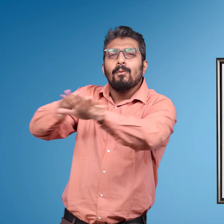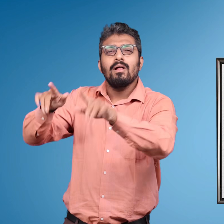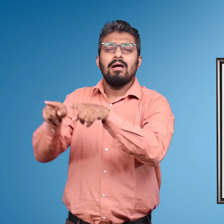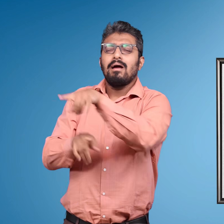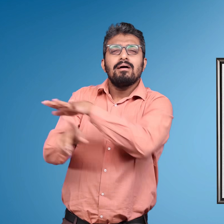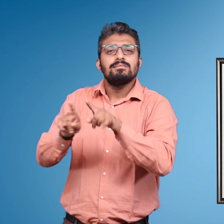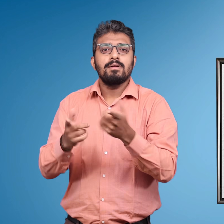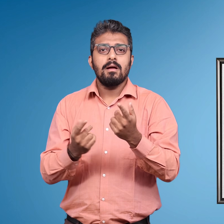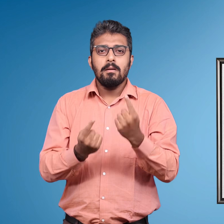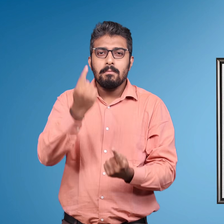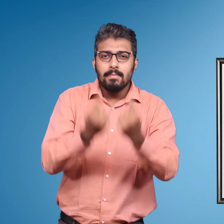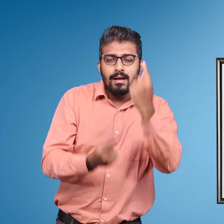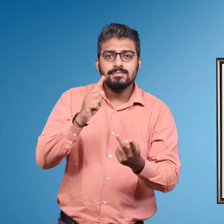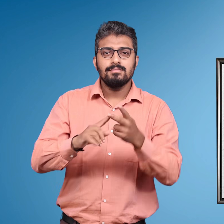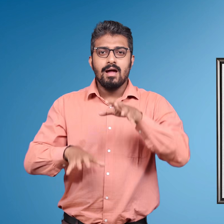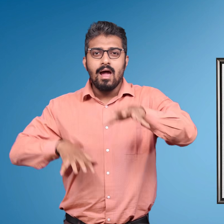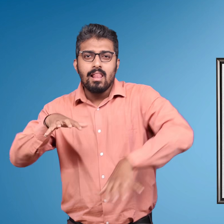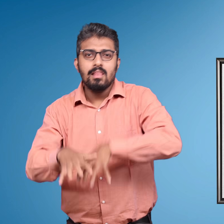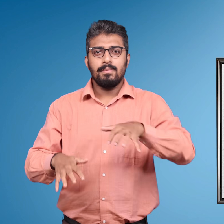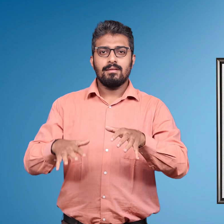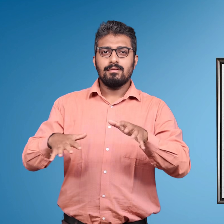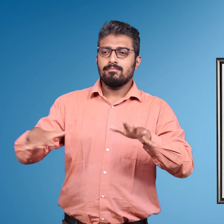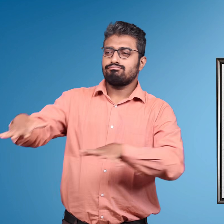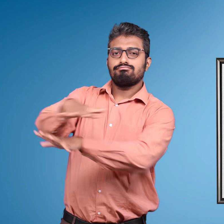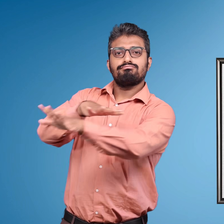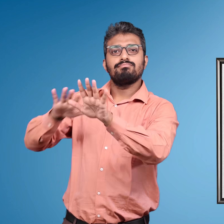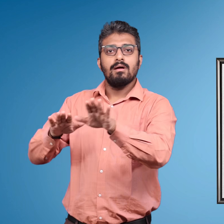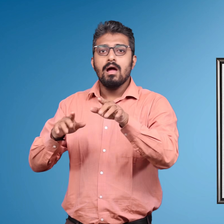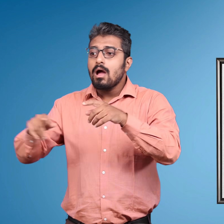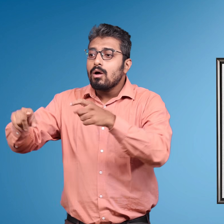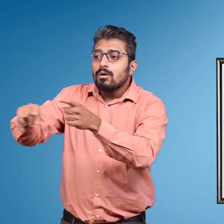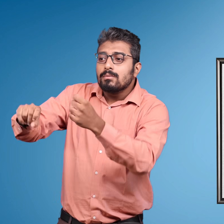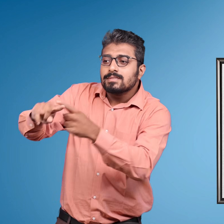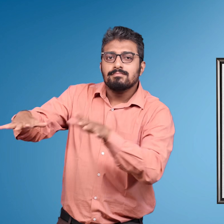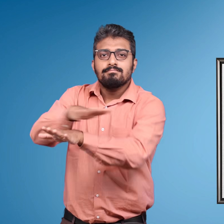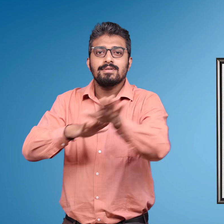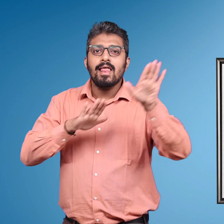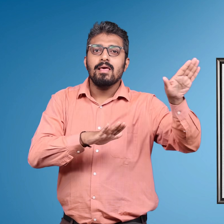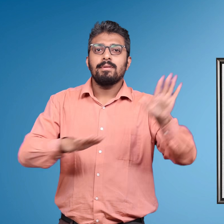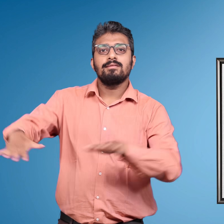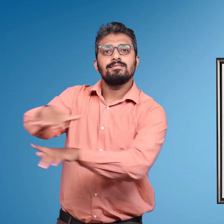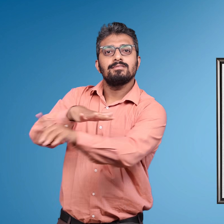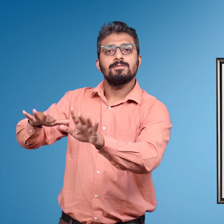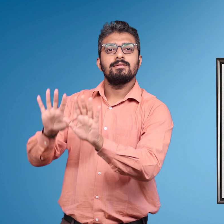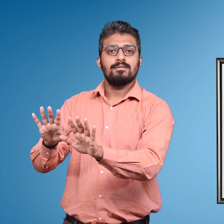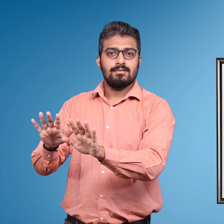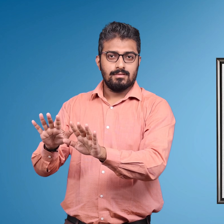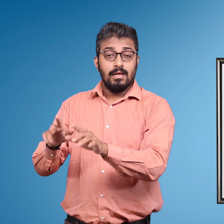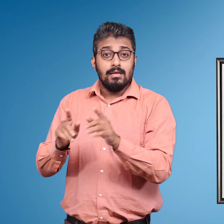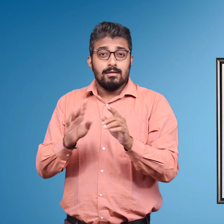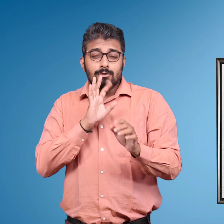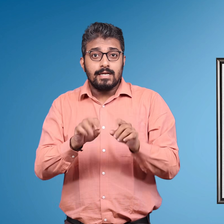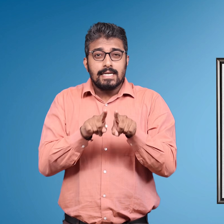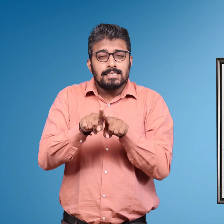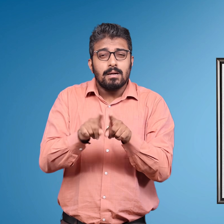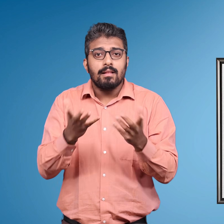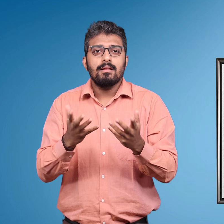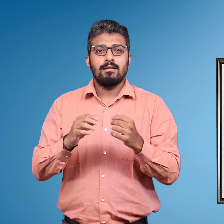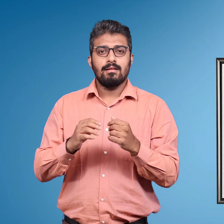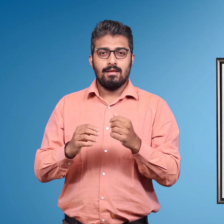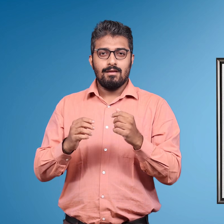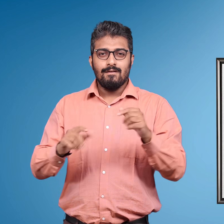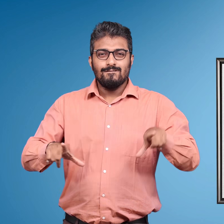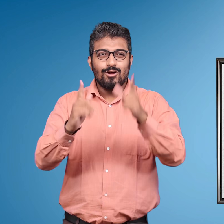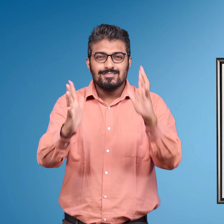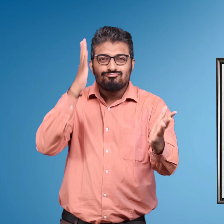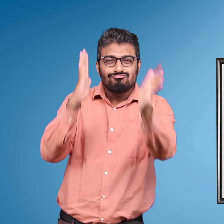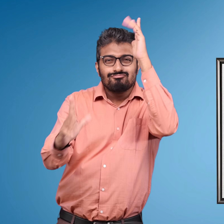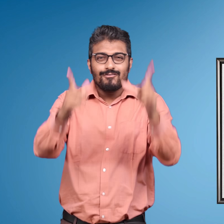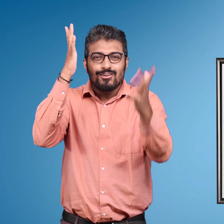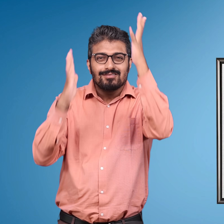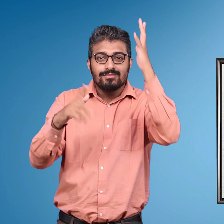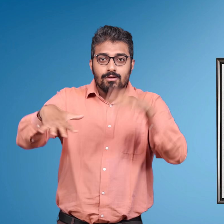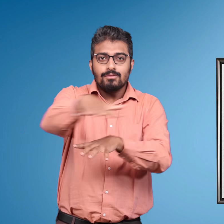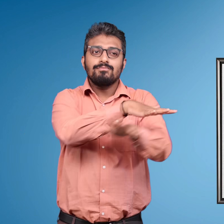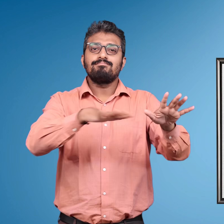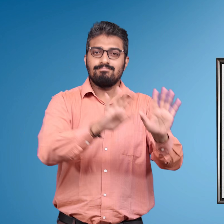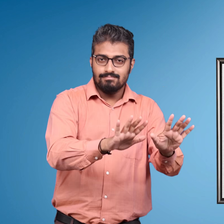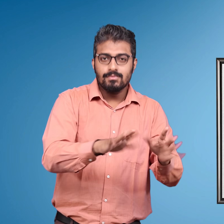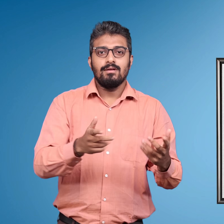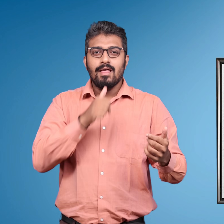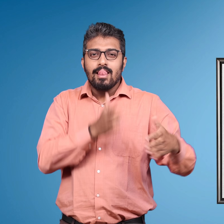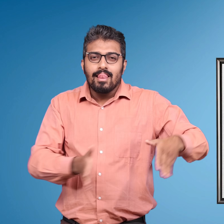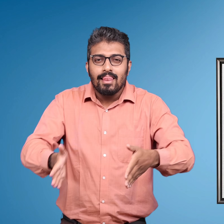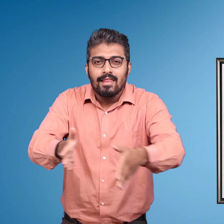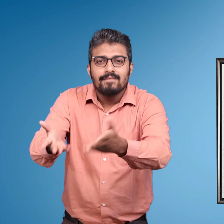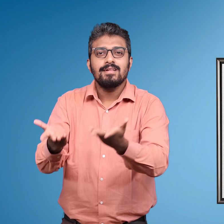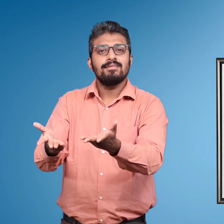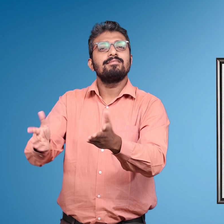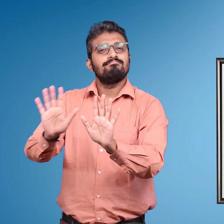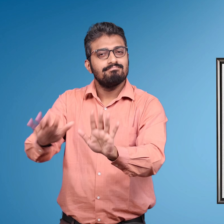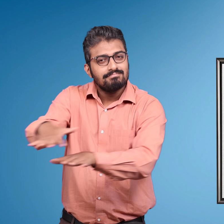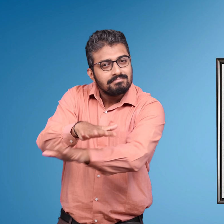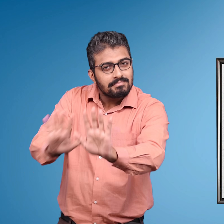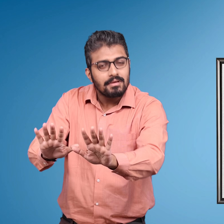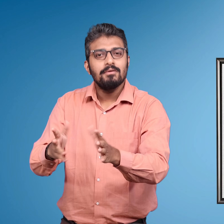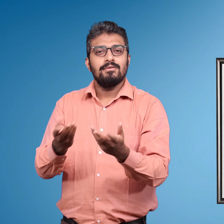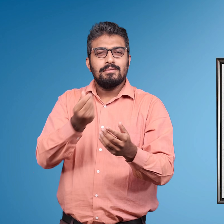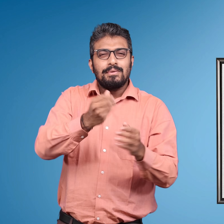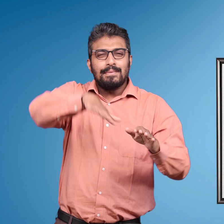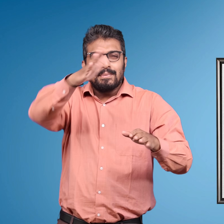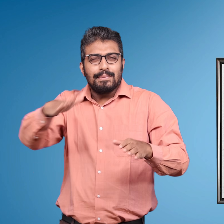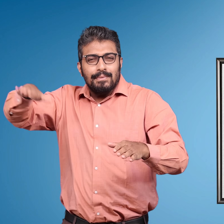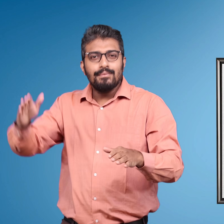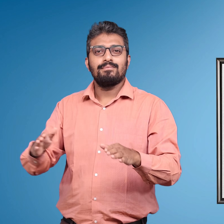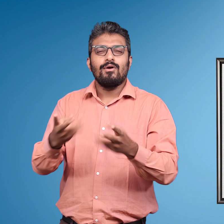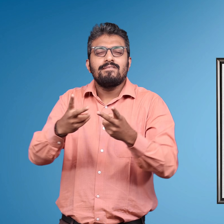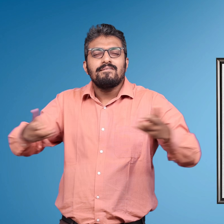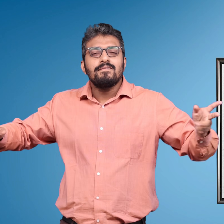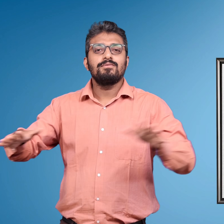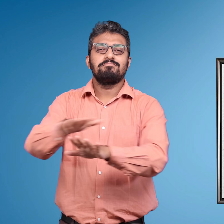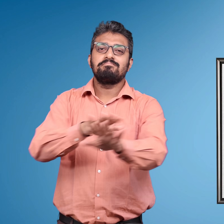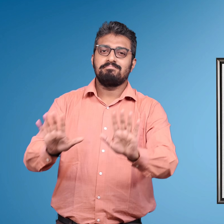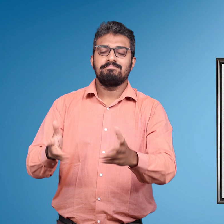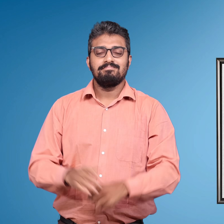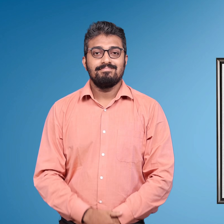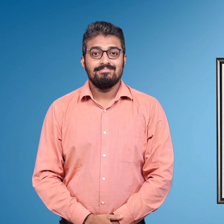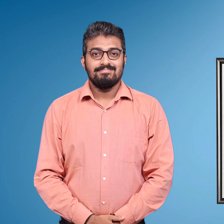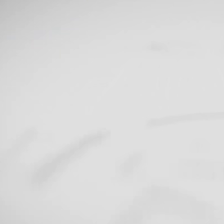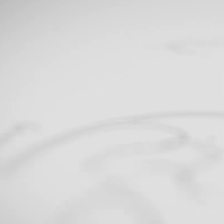Several kinds of plants and animals live in the same habitat. Some examples of habitats are forests, deserts, rivers, oceans, etc.